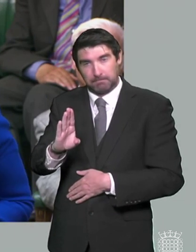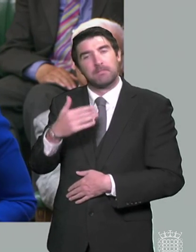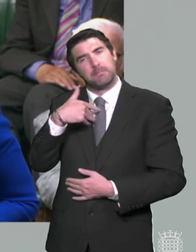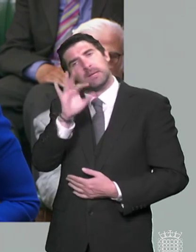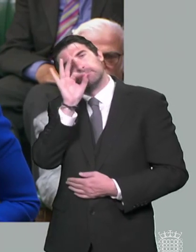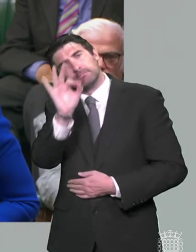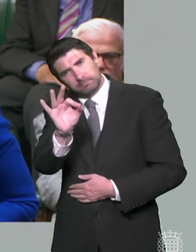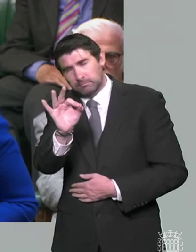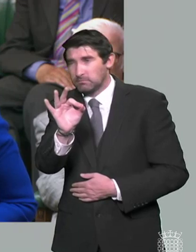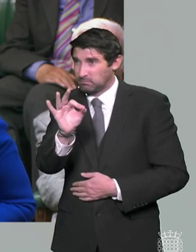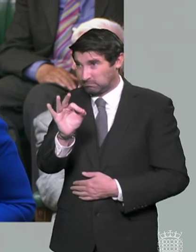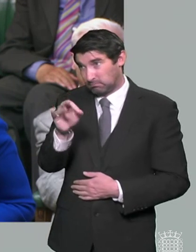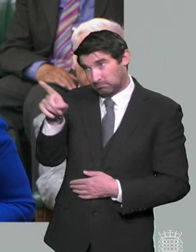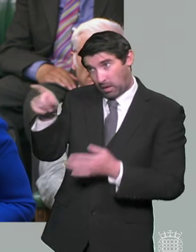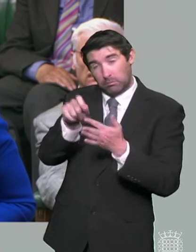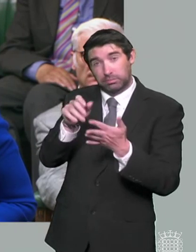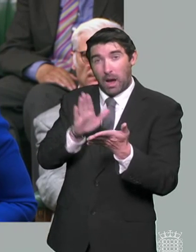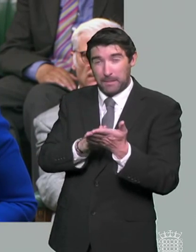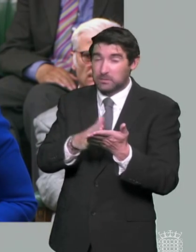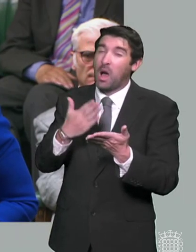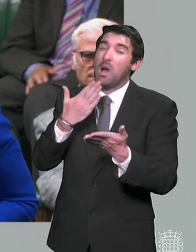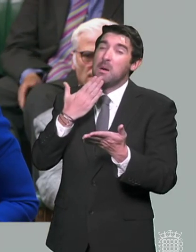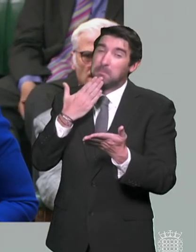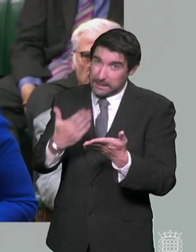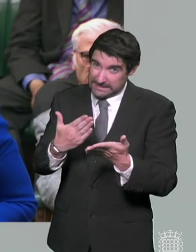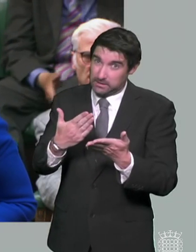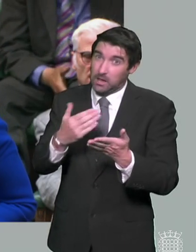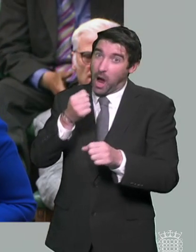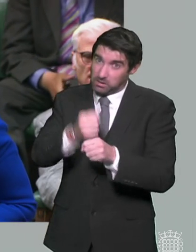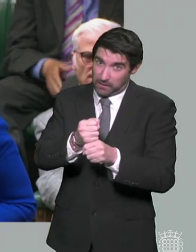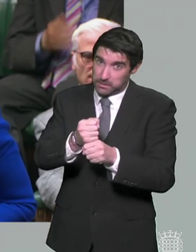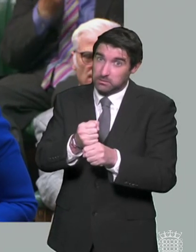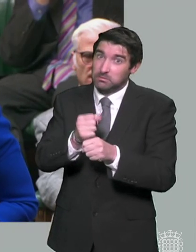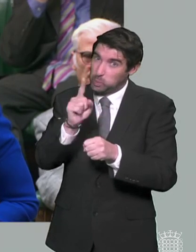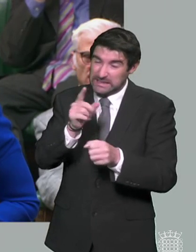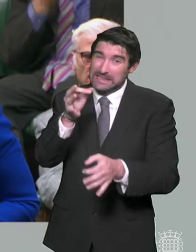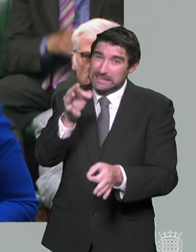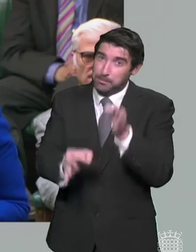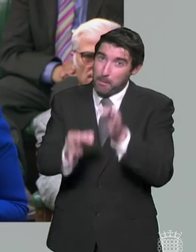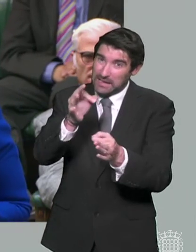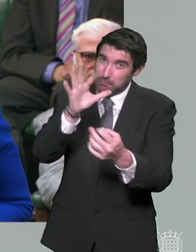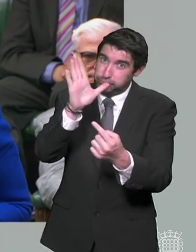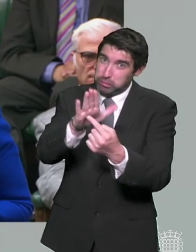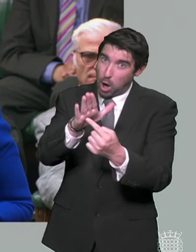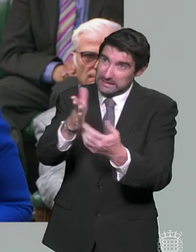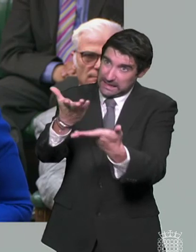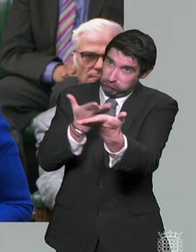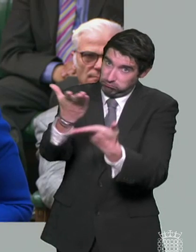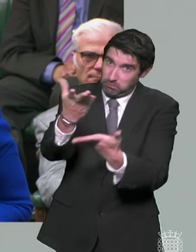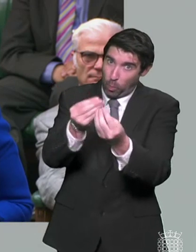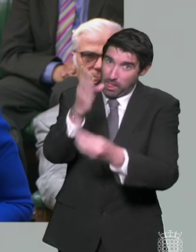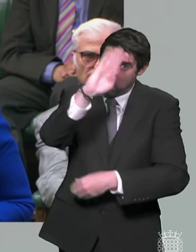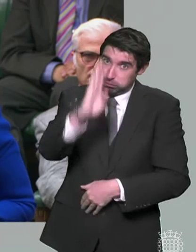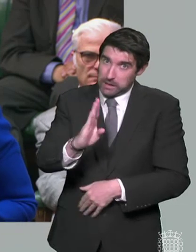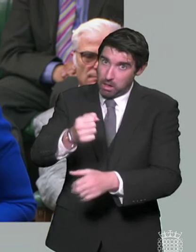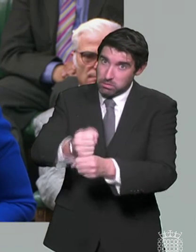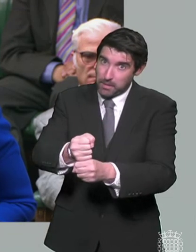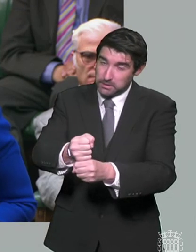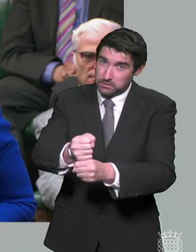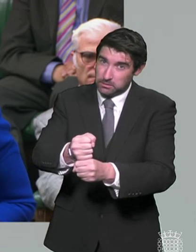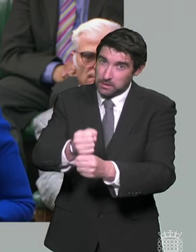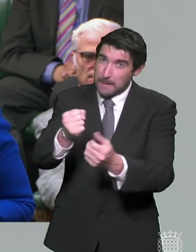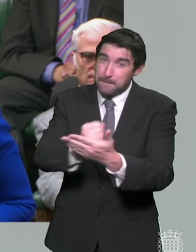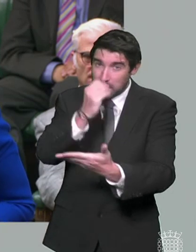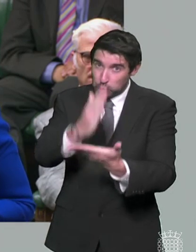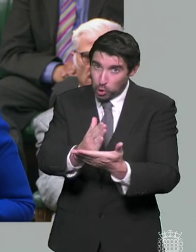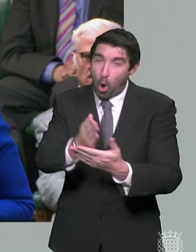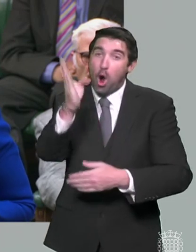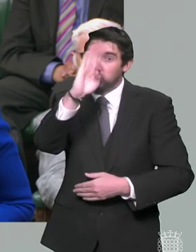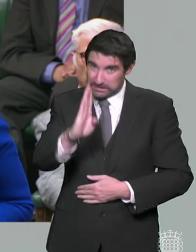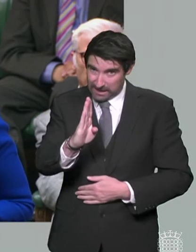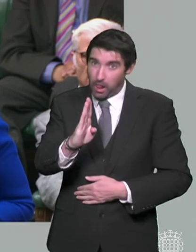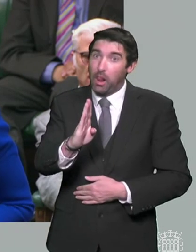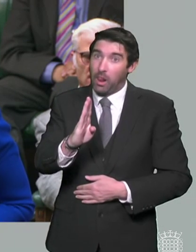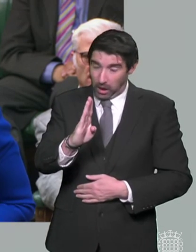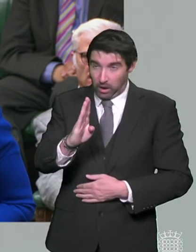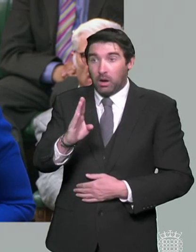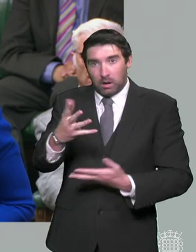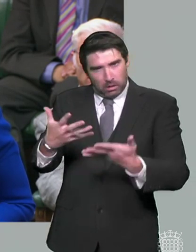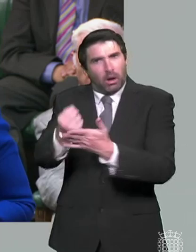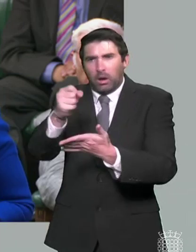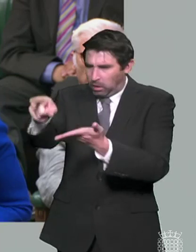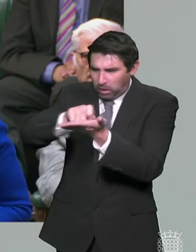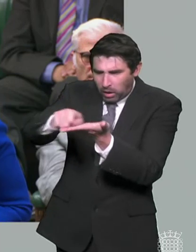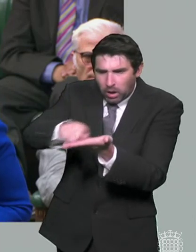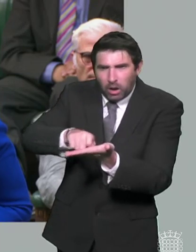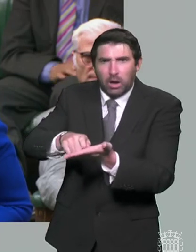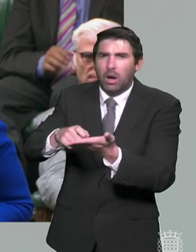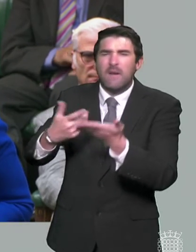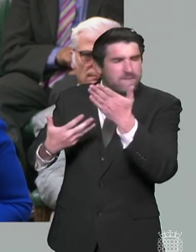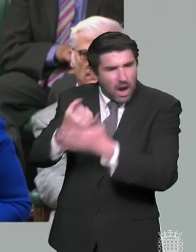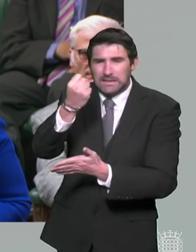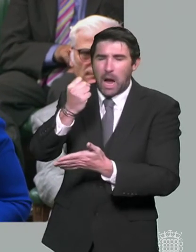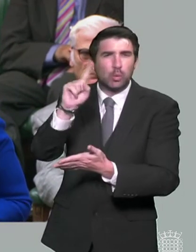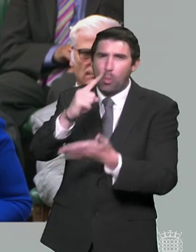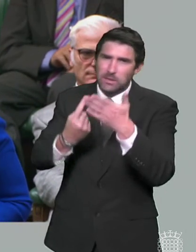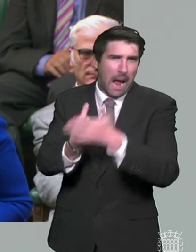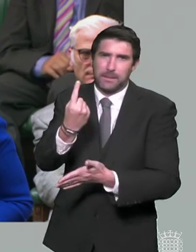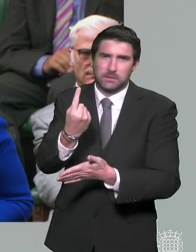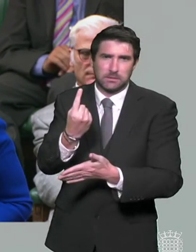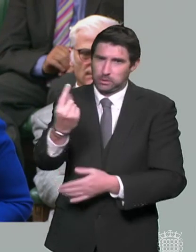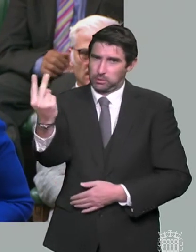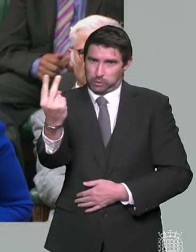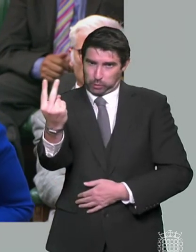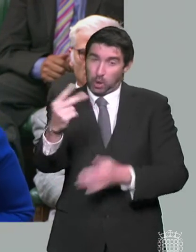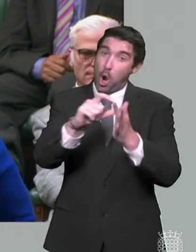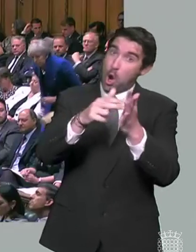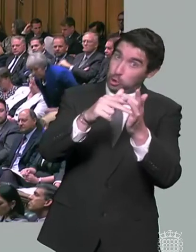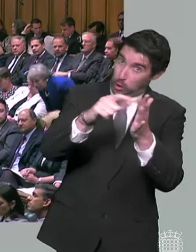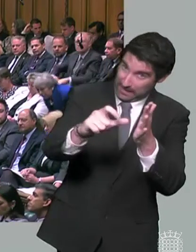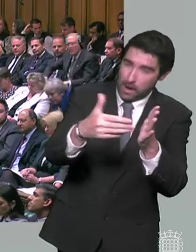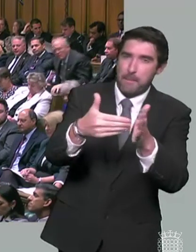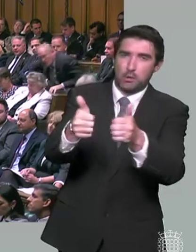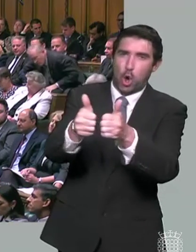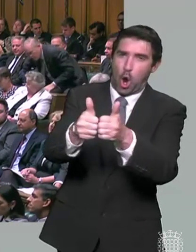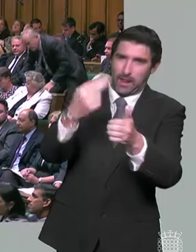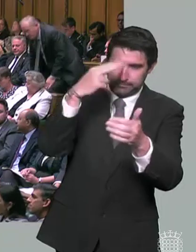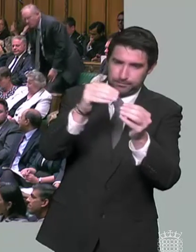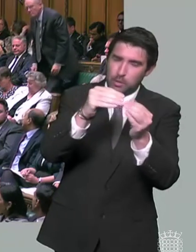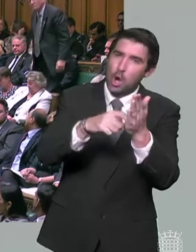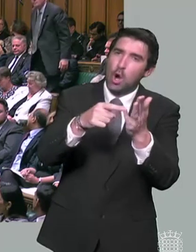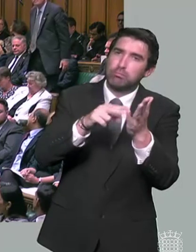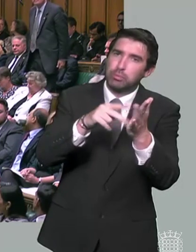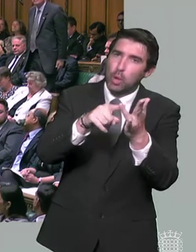Will my right honourable Friend ensure that the Government make this case a diplomatic priority, and that they work to do everything they can to ensure that the Brazilian authorities put in the resources necessary to uncover the truth and find out what has happened to Dom and Bruno?